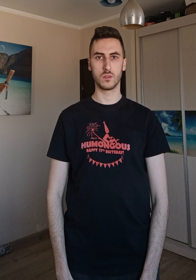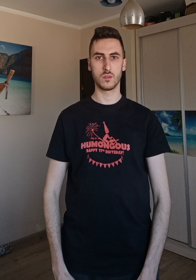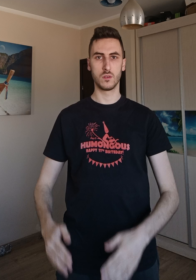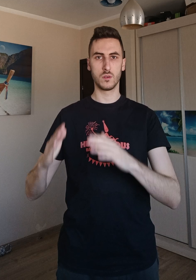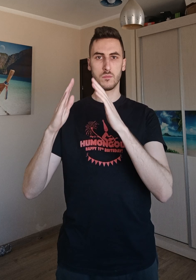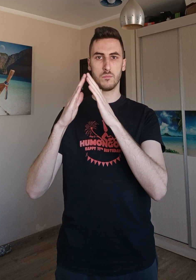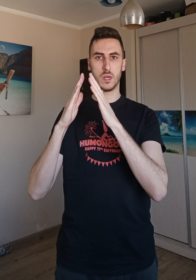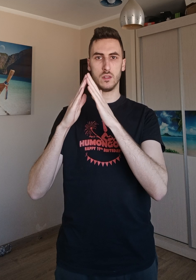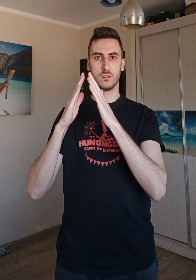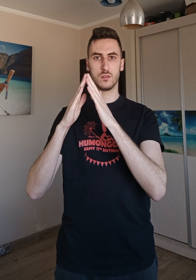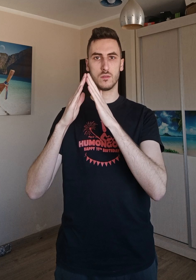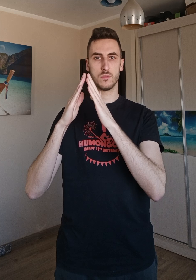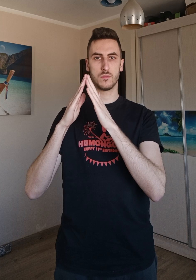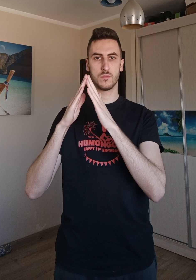בית